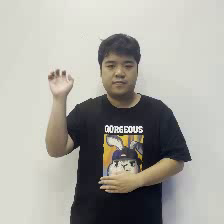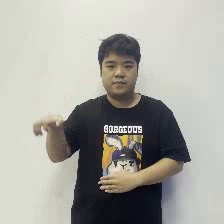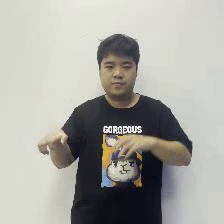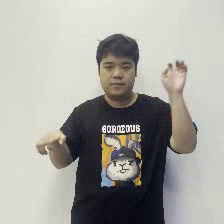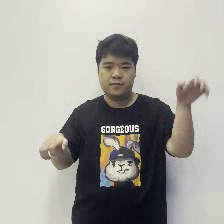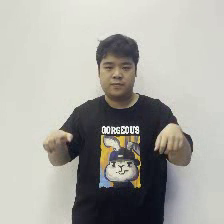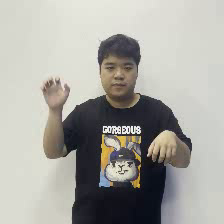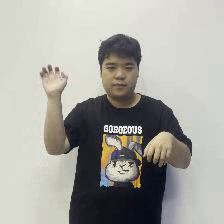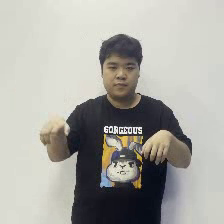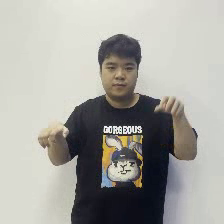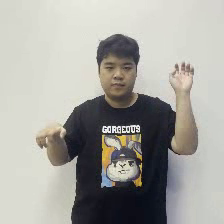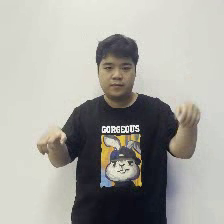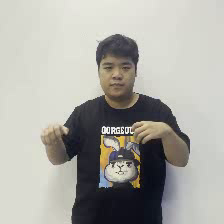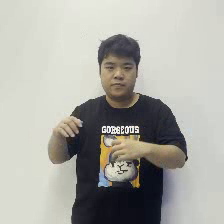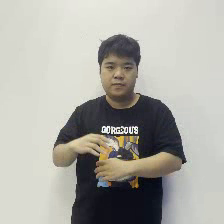Con gấu